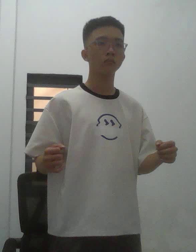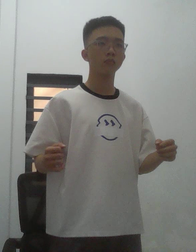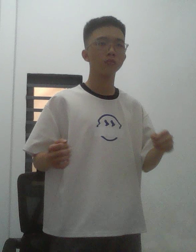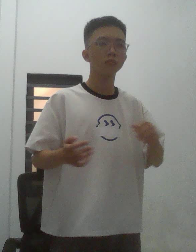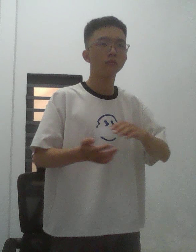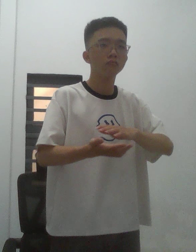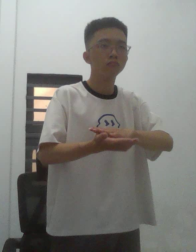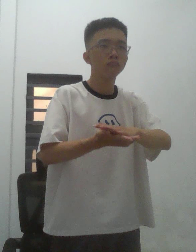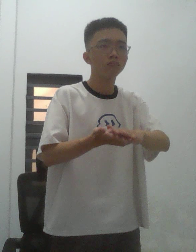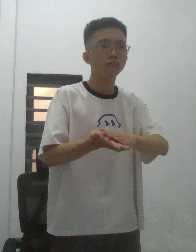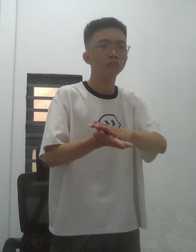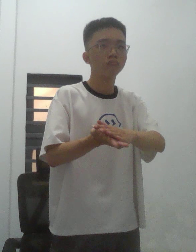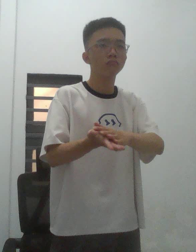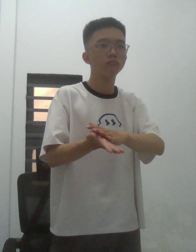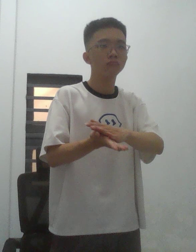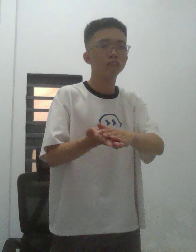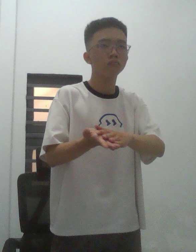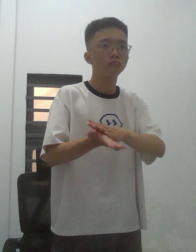xin loi